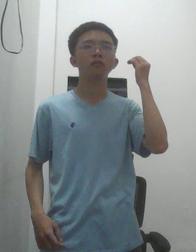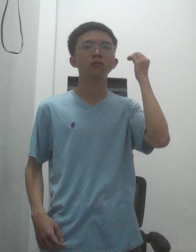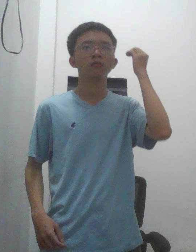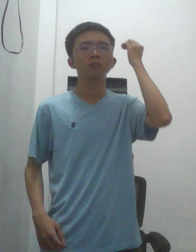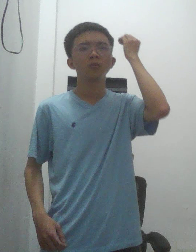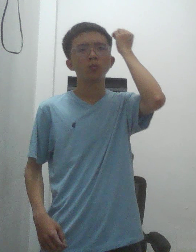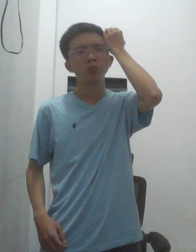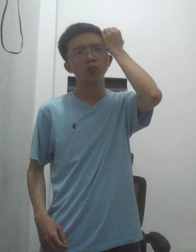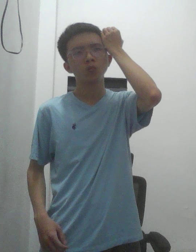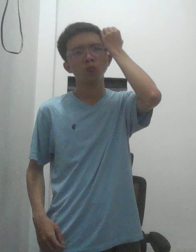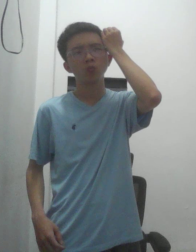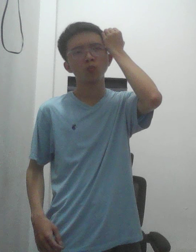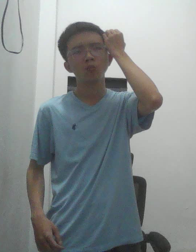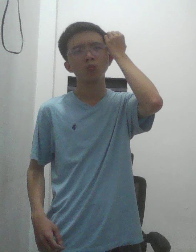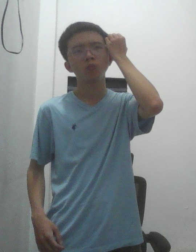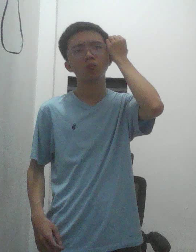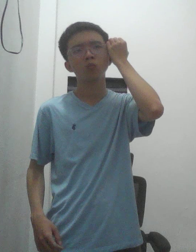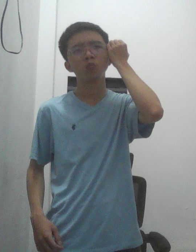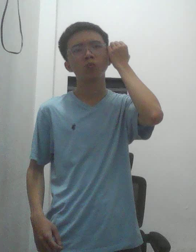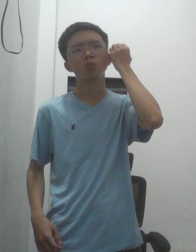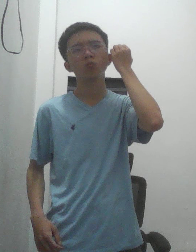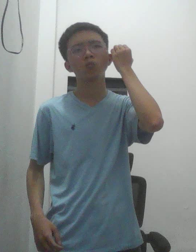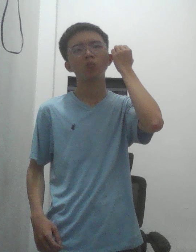oi troi